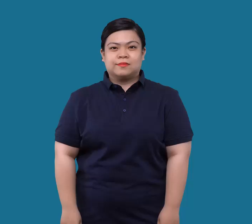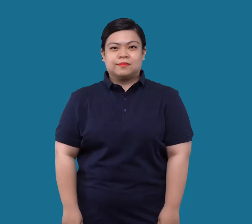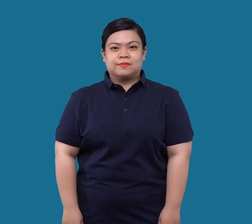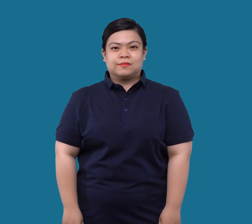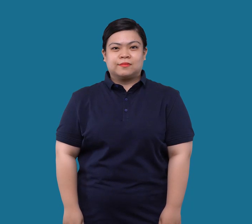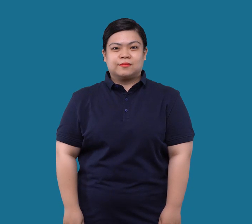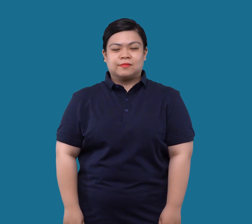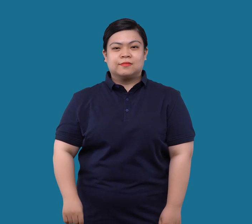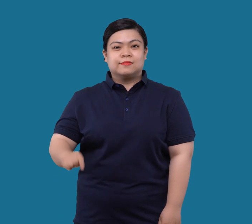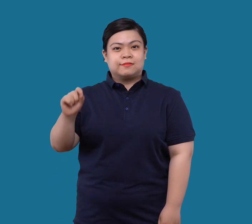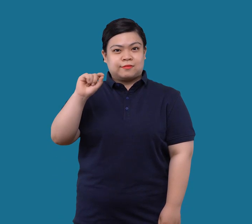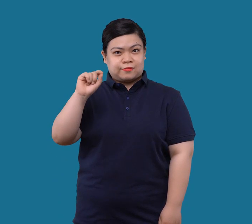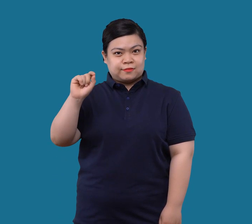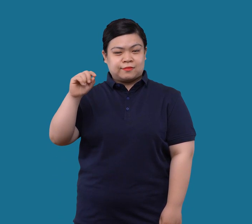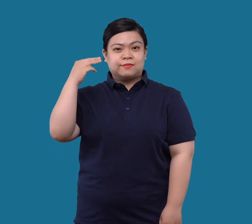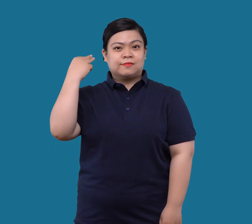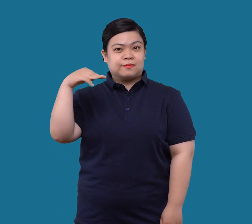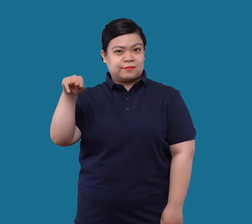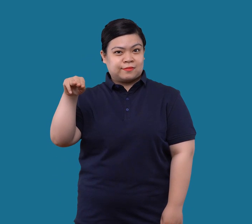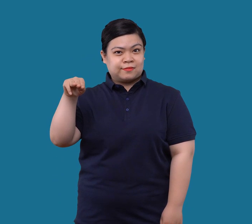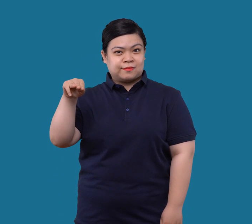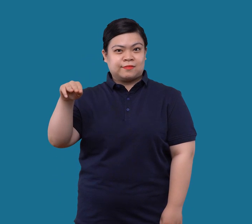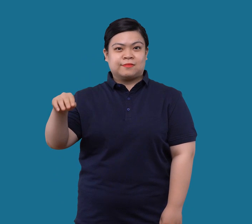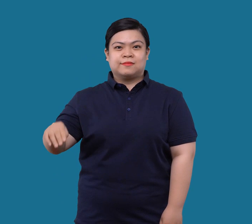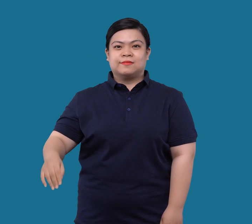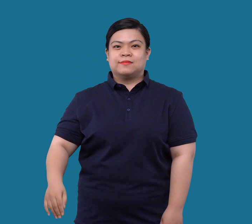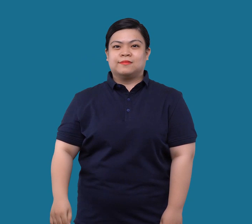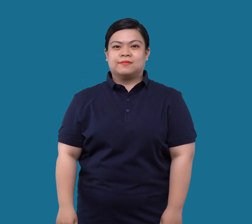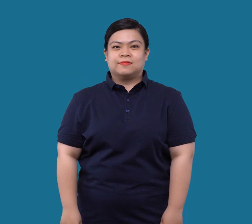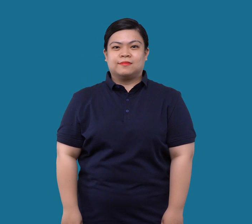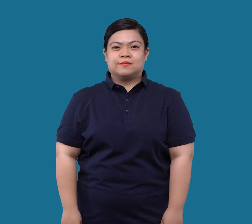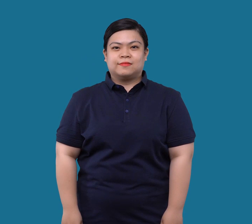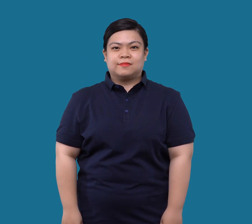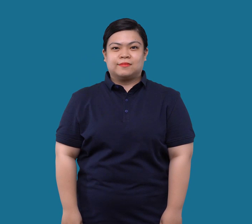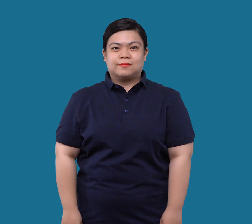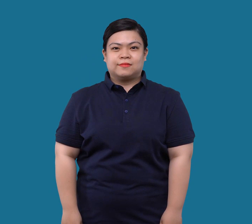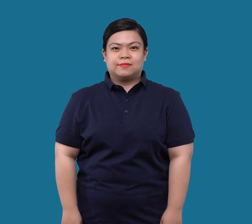bút màu